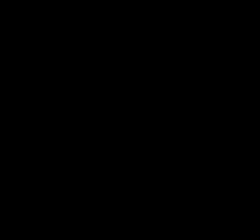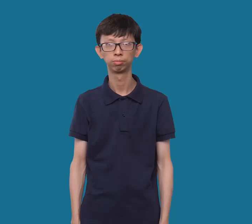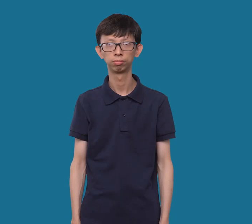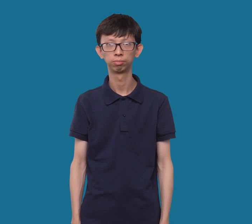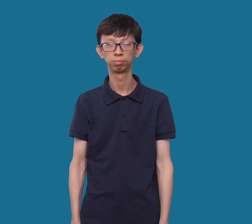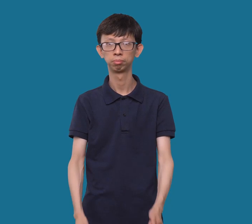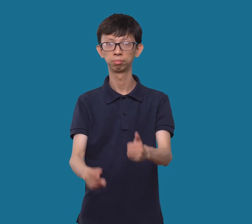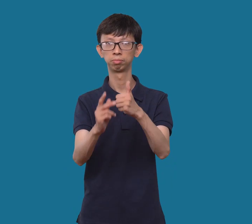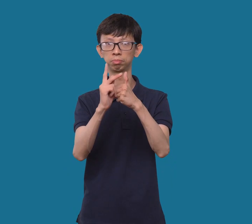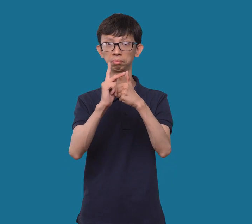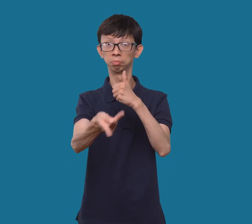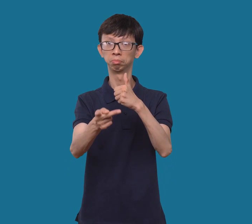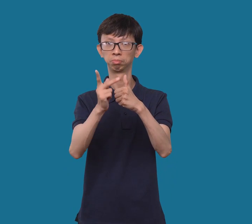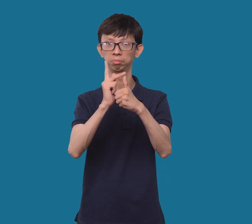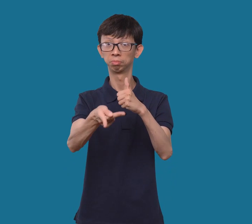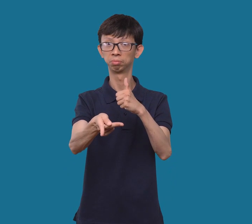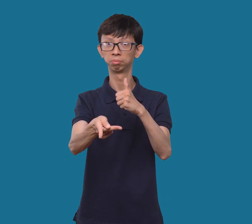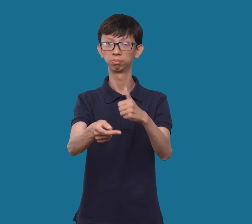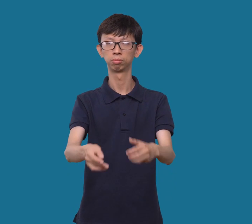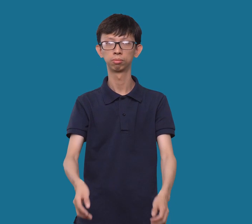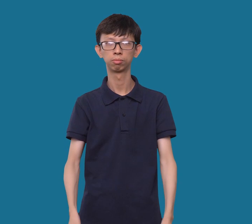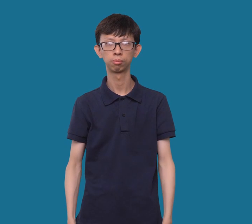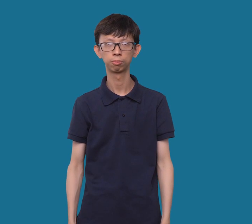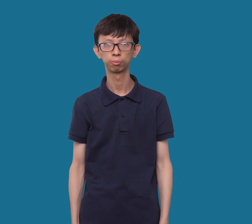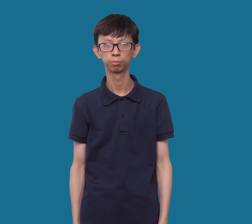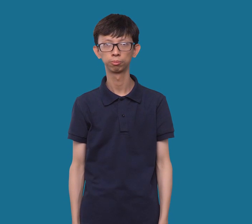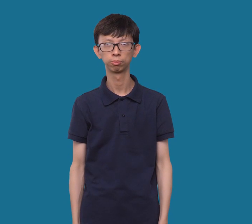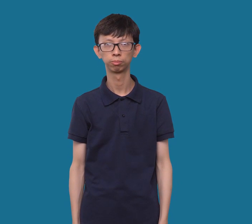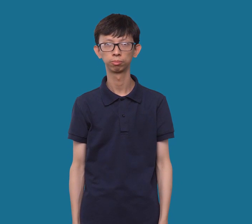phong kiến